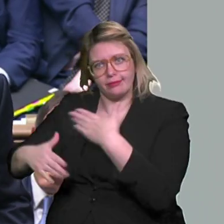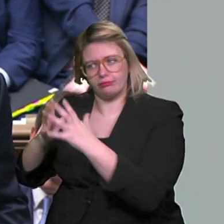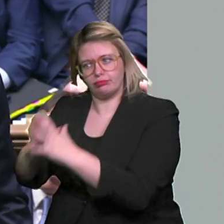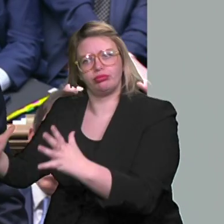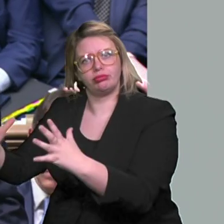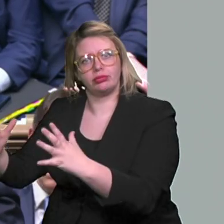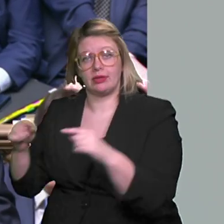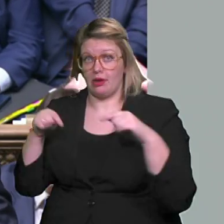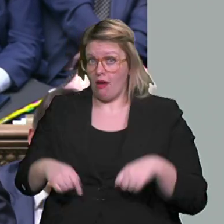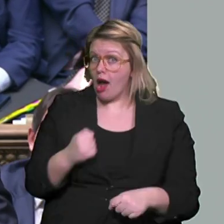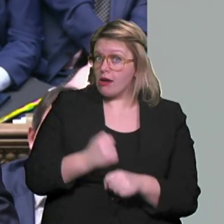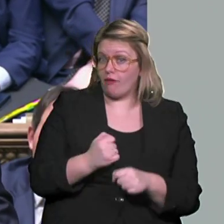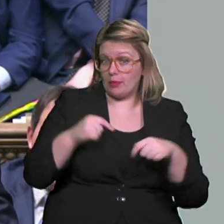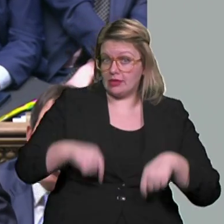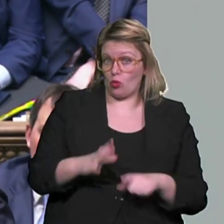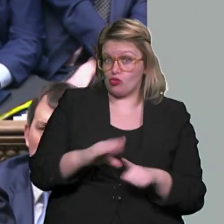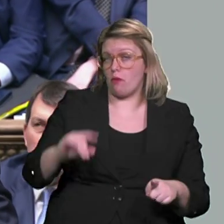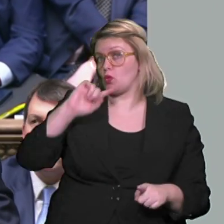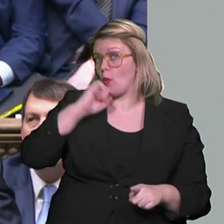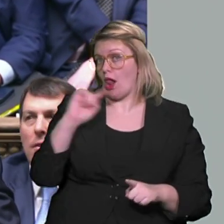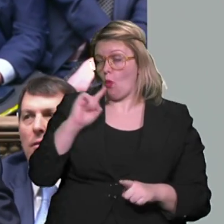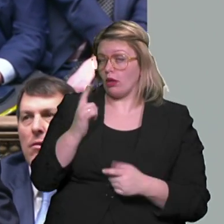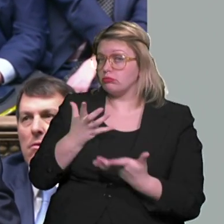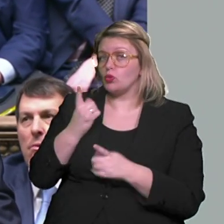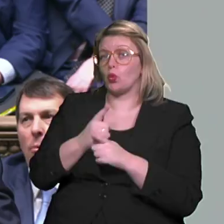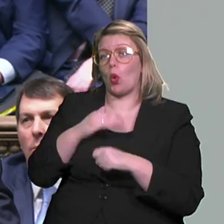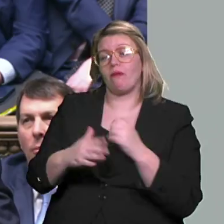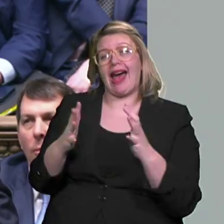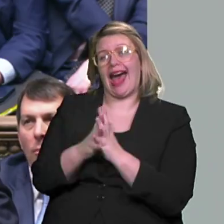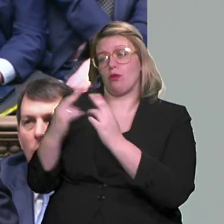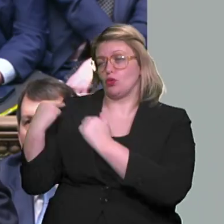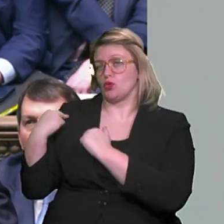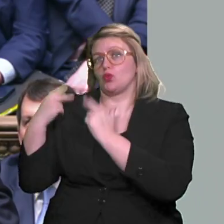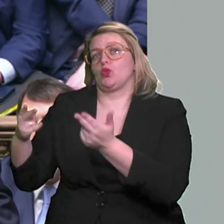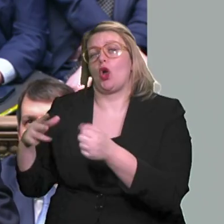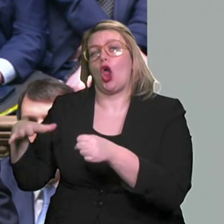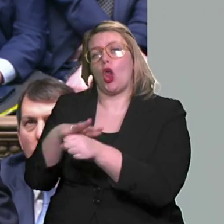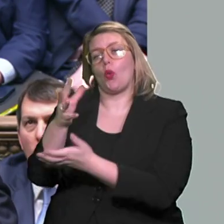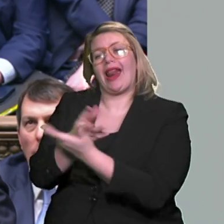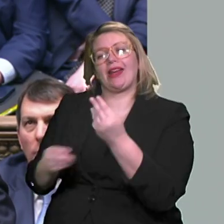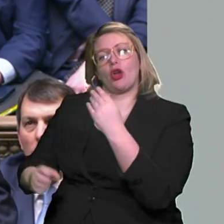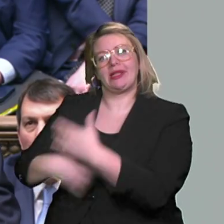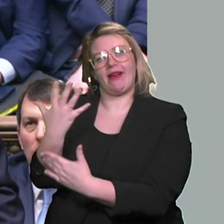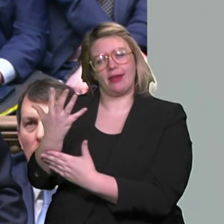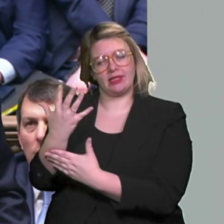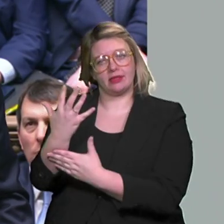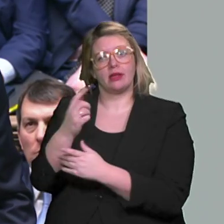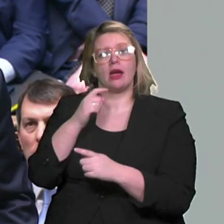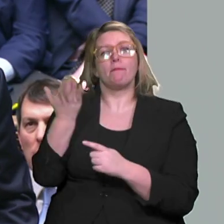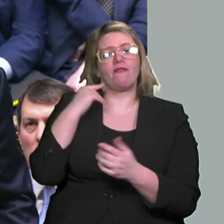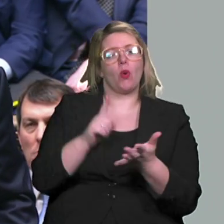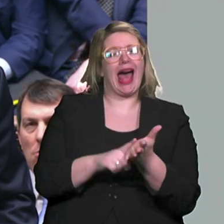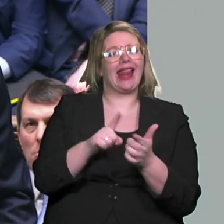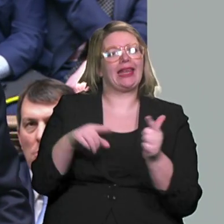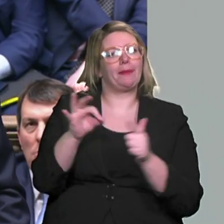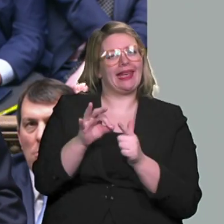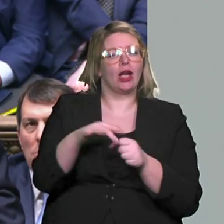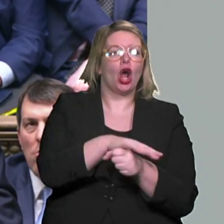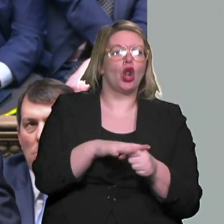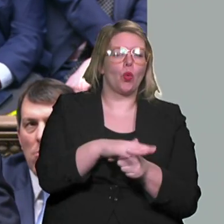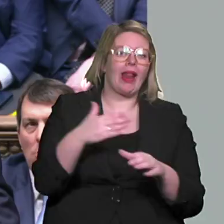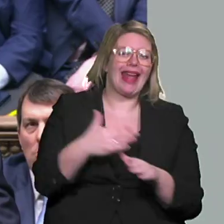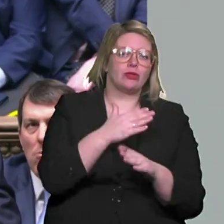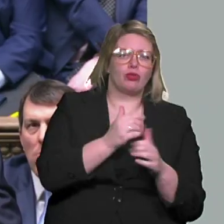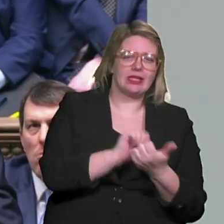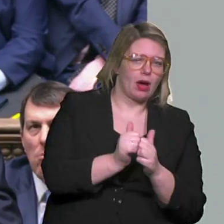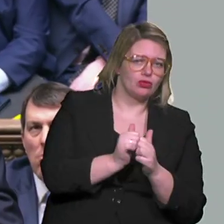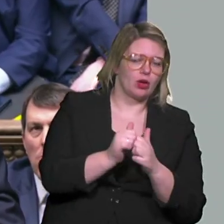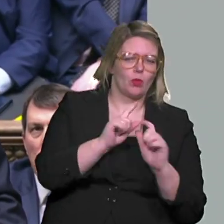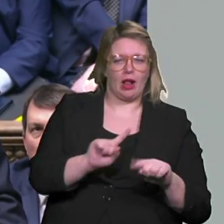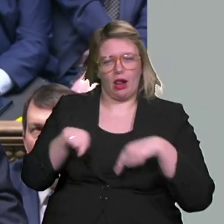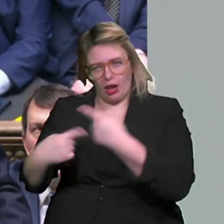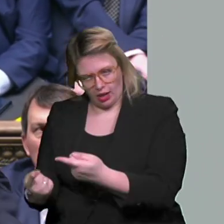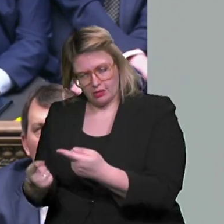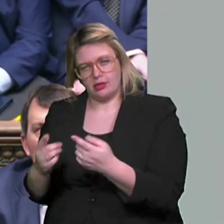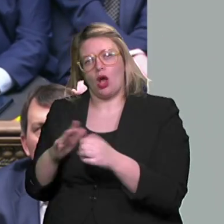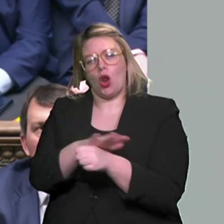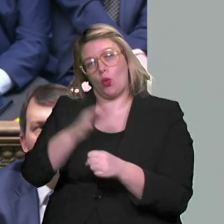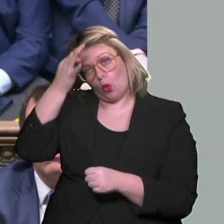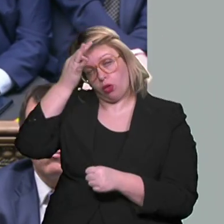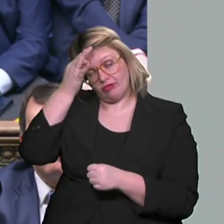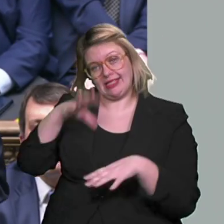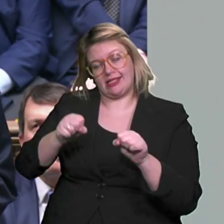So this Government will consult on transferring responsibilities for local economic development from local enterprise partnerships to local authorities from April 2024.